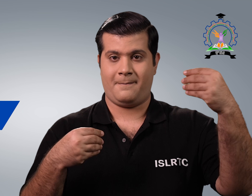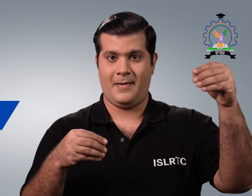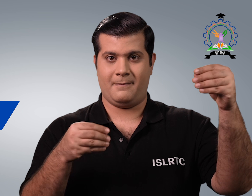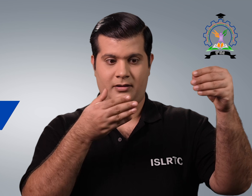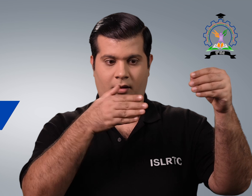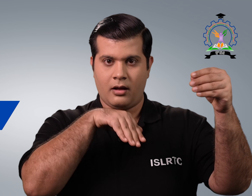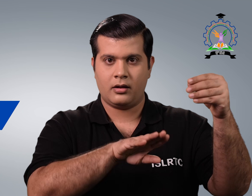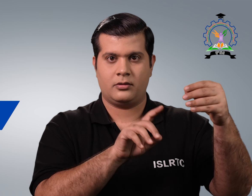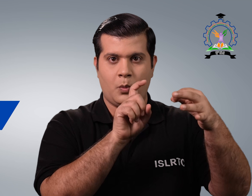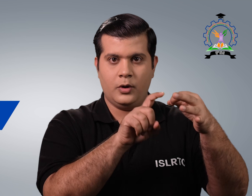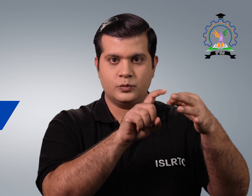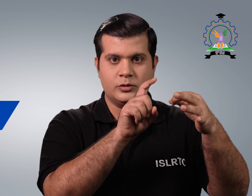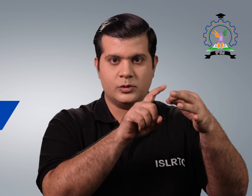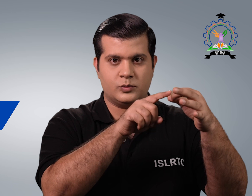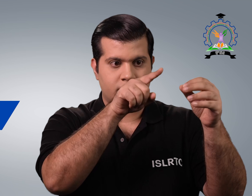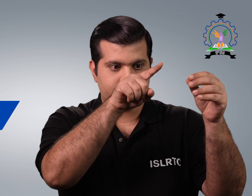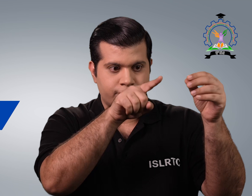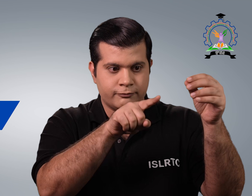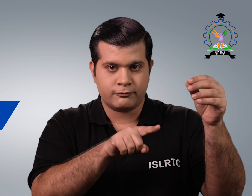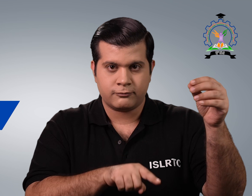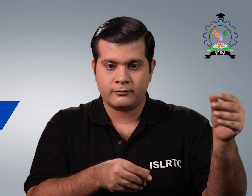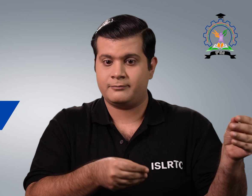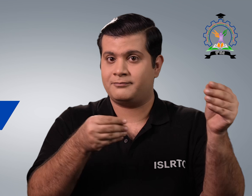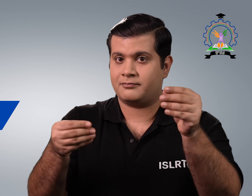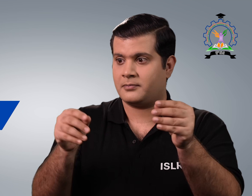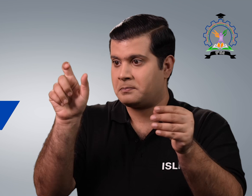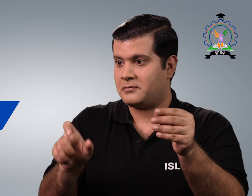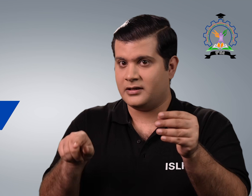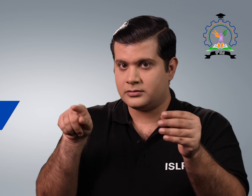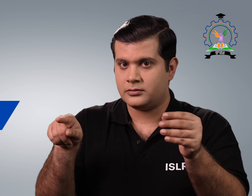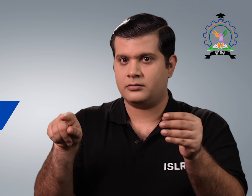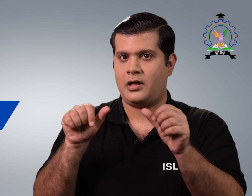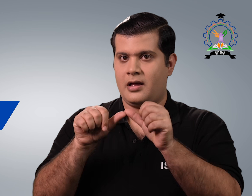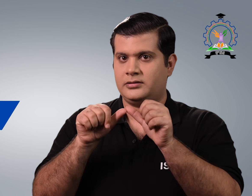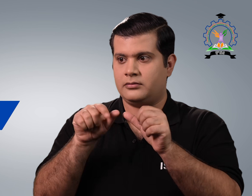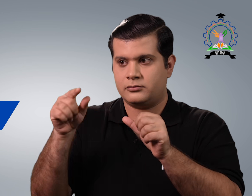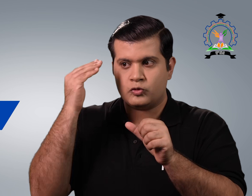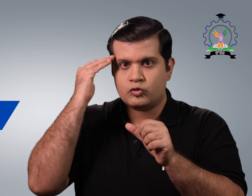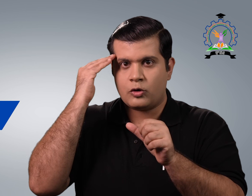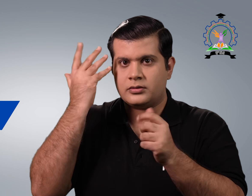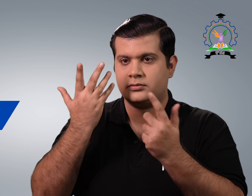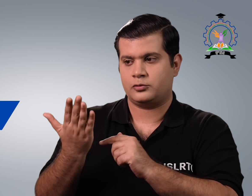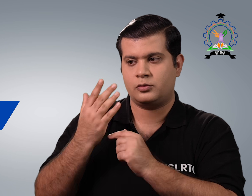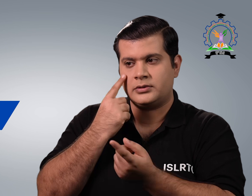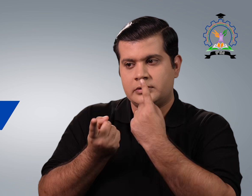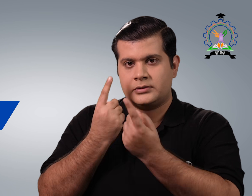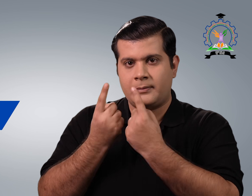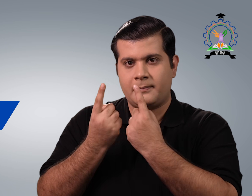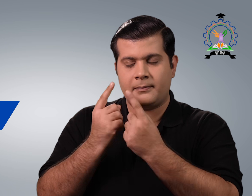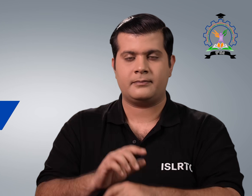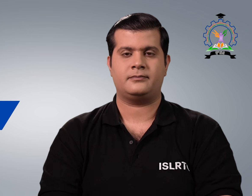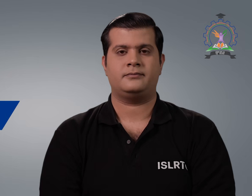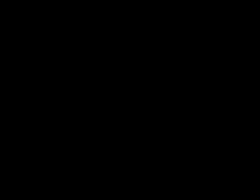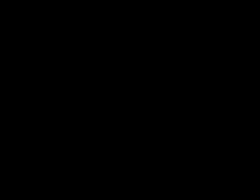It is a document containing questions to be answered by a candidates to test their knowledge.